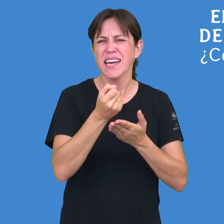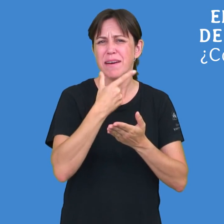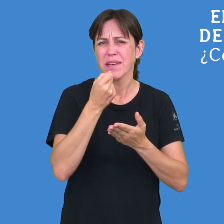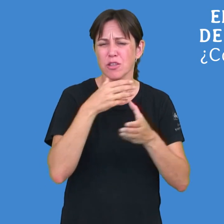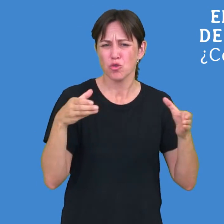droga